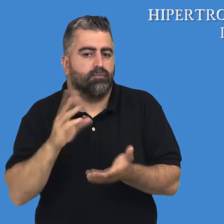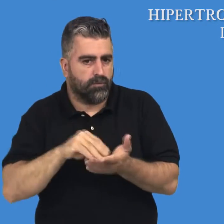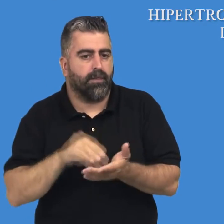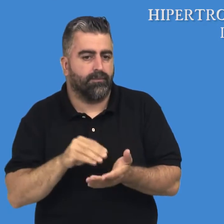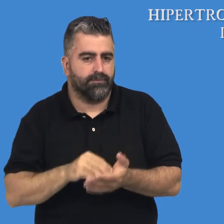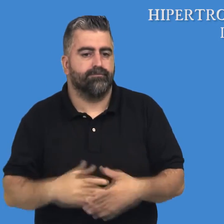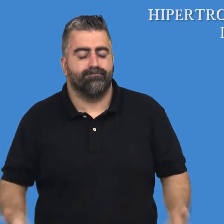vez